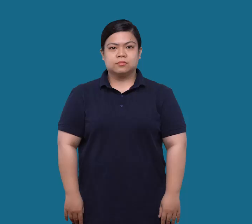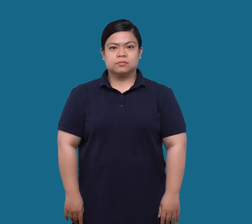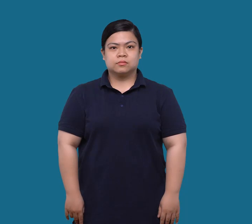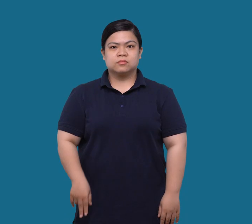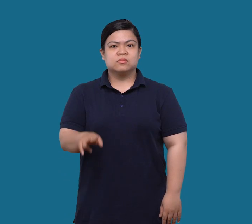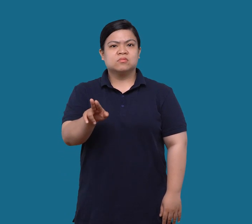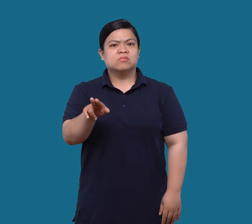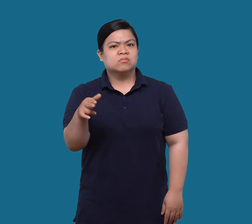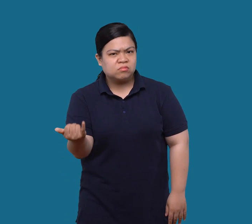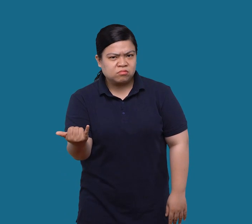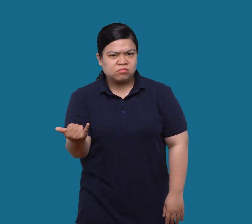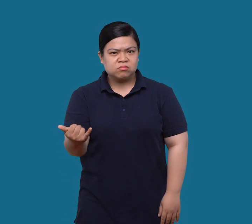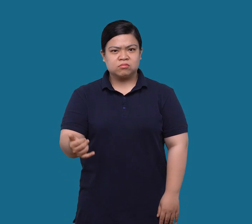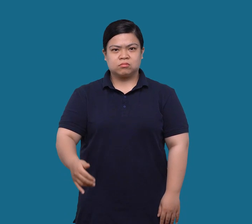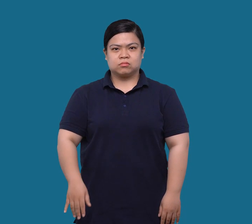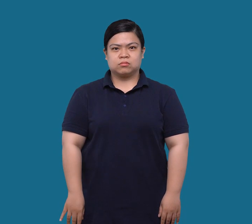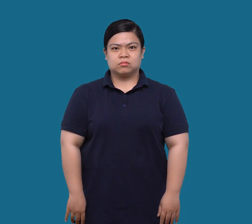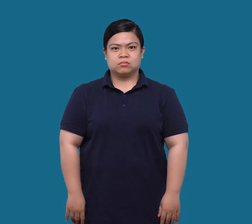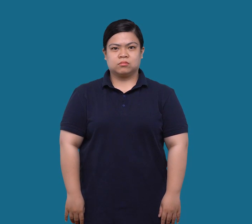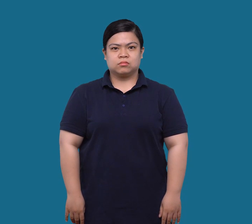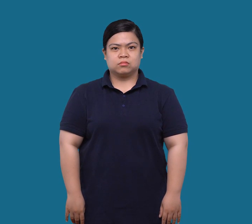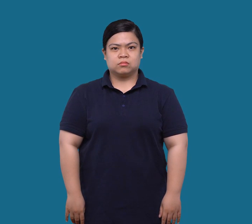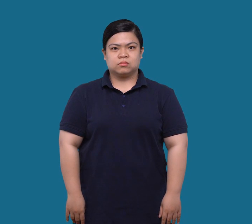nhưng